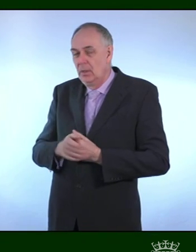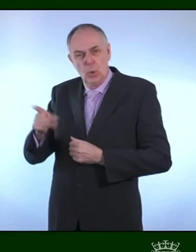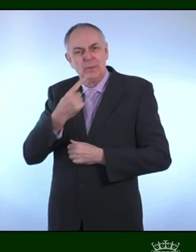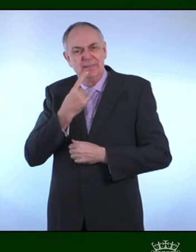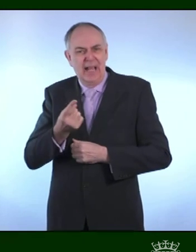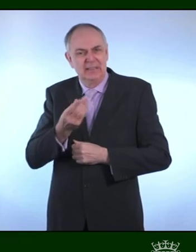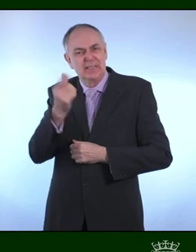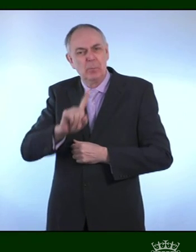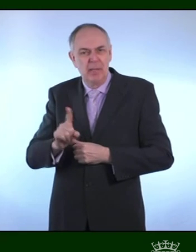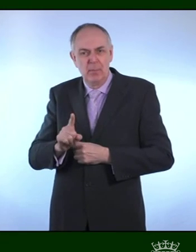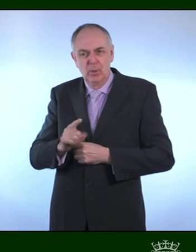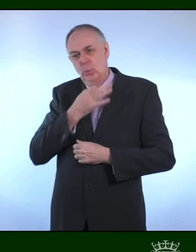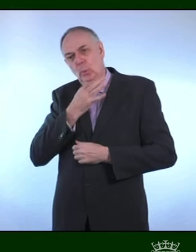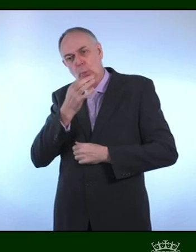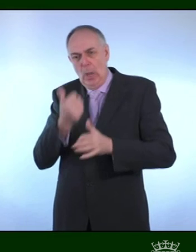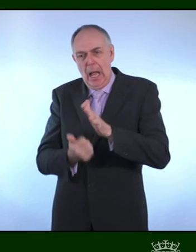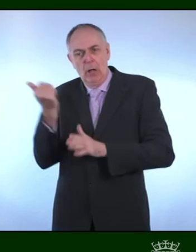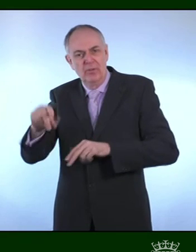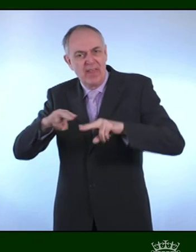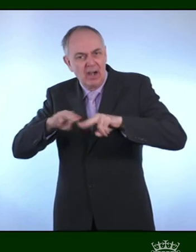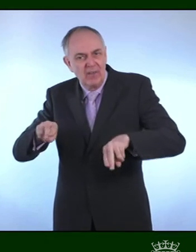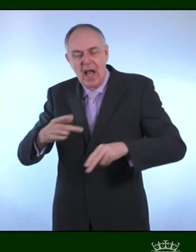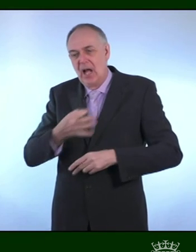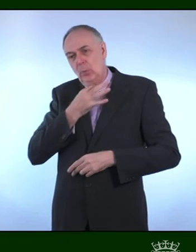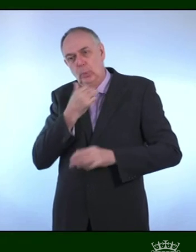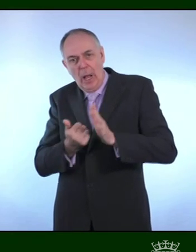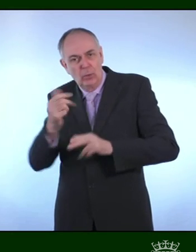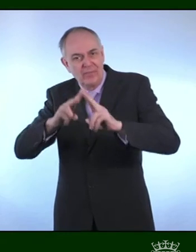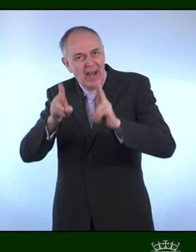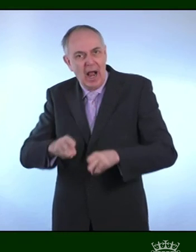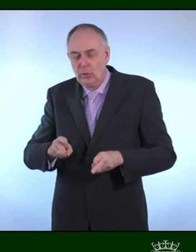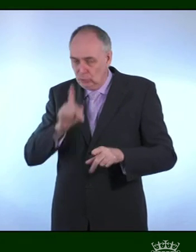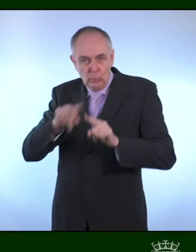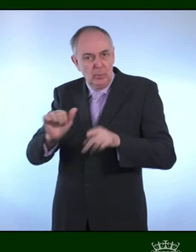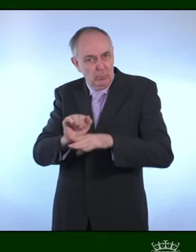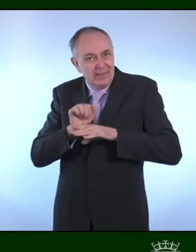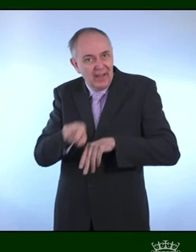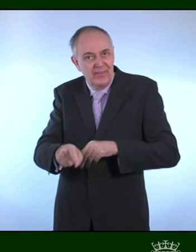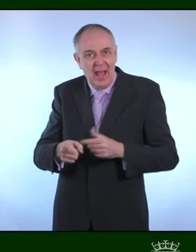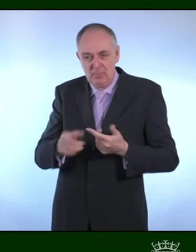We are doing everything that we can to protect our fantastic NHS.